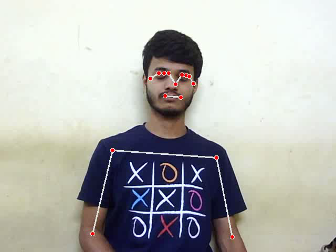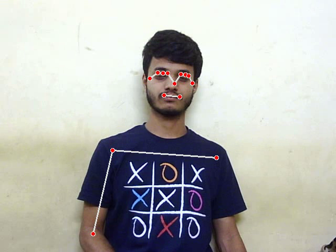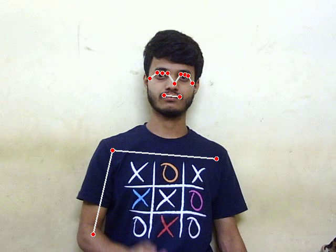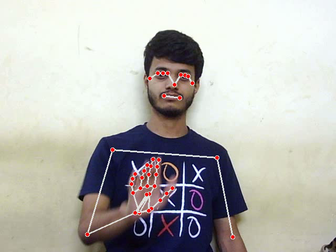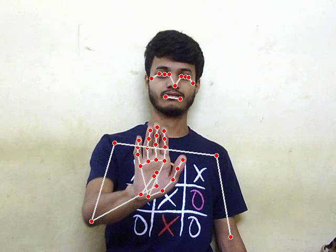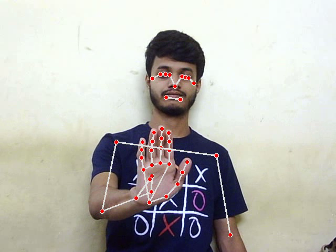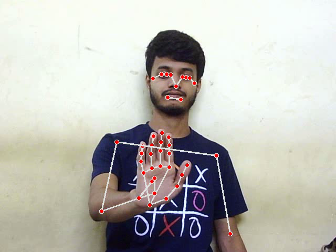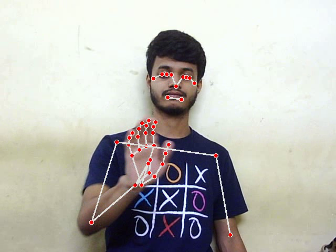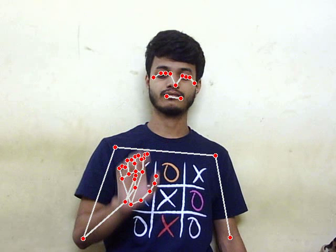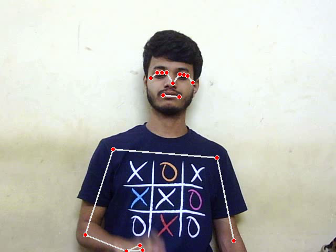your